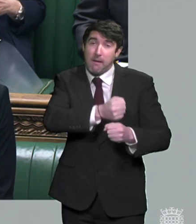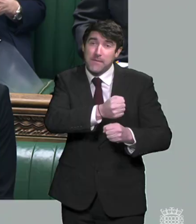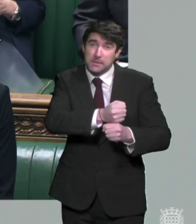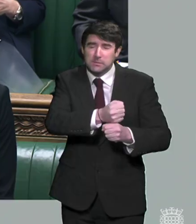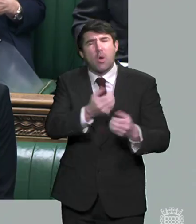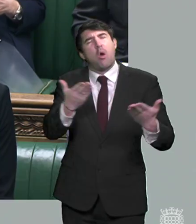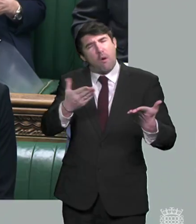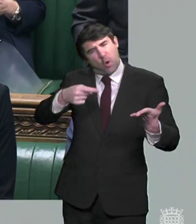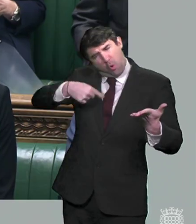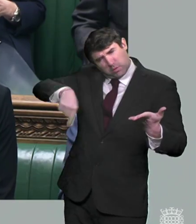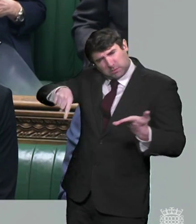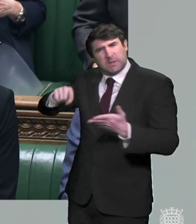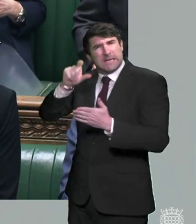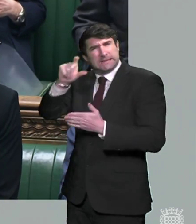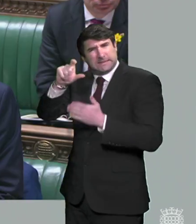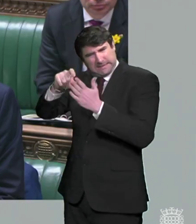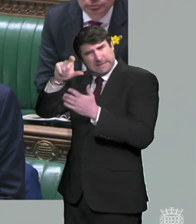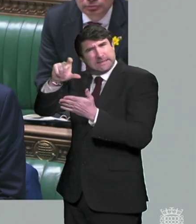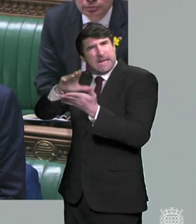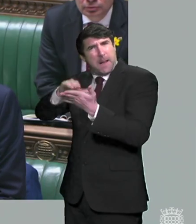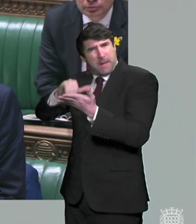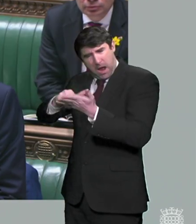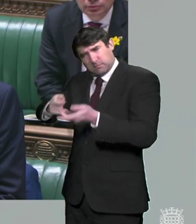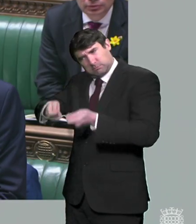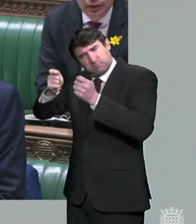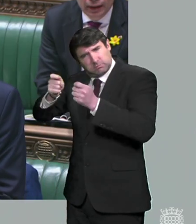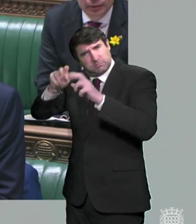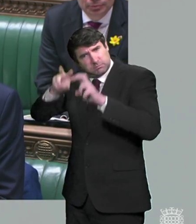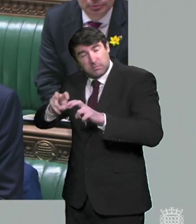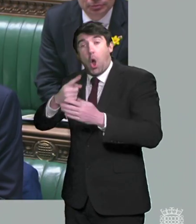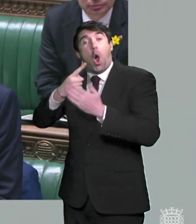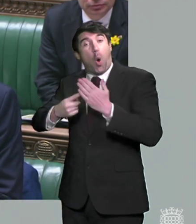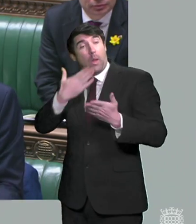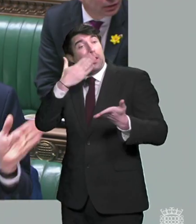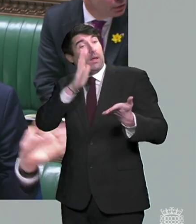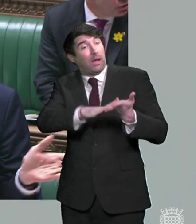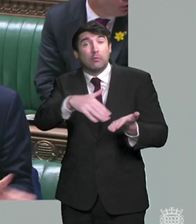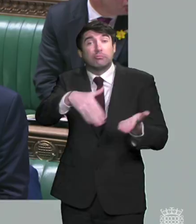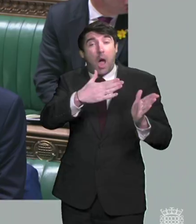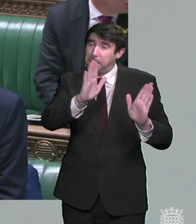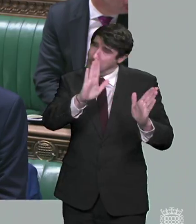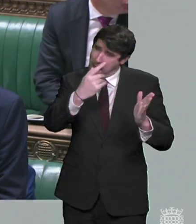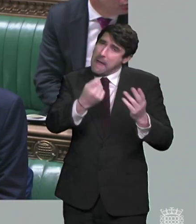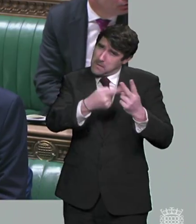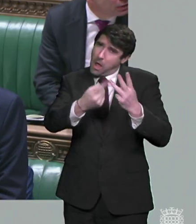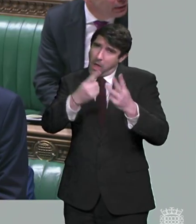Those sorts of allegations have been made about not just rugby, but other sports, so there is a nationwide problem.